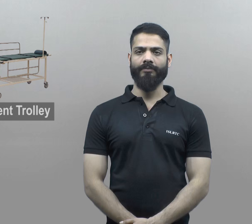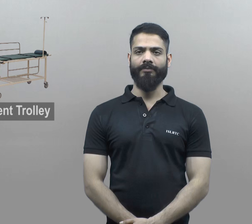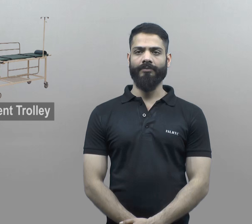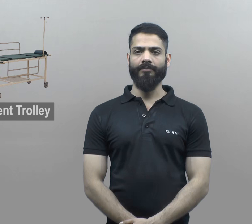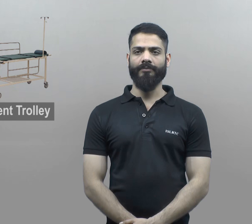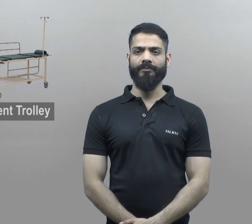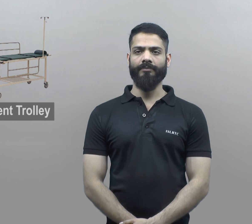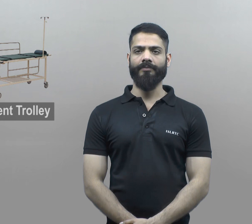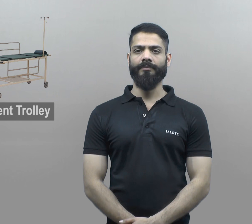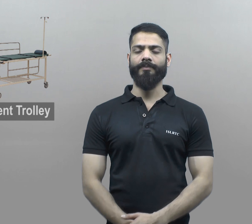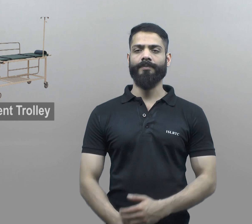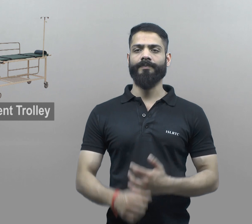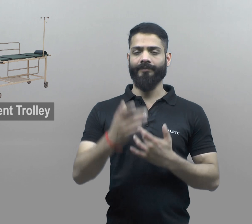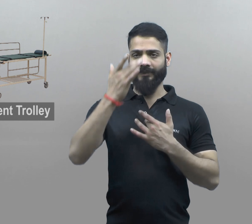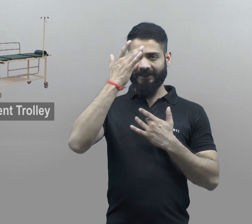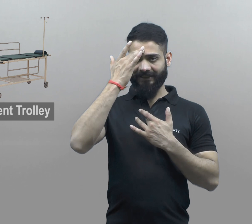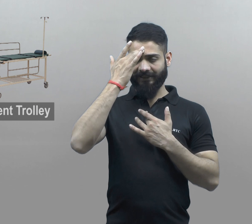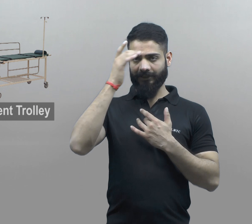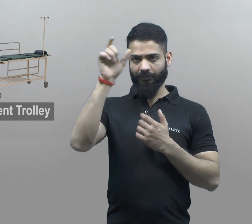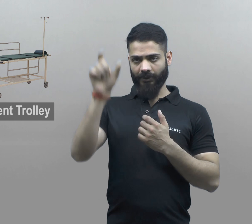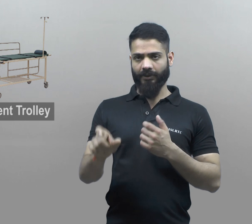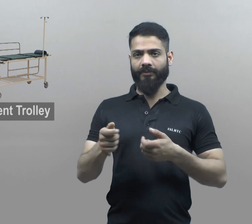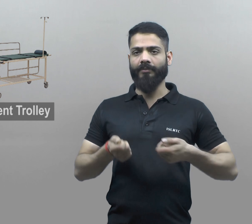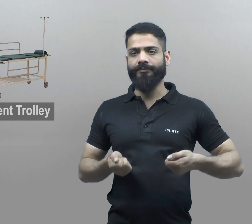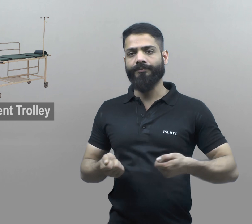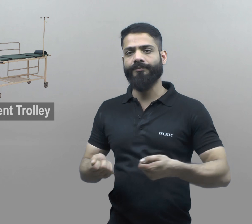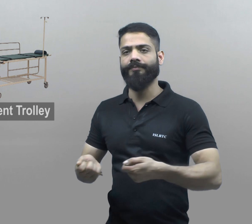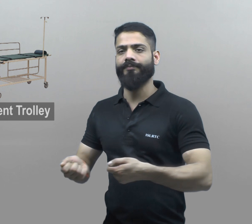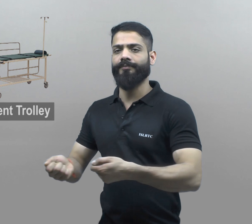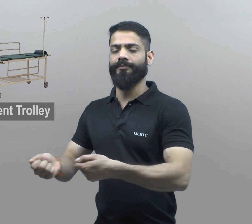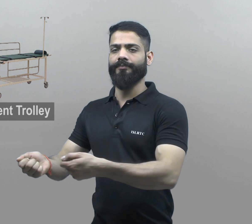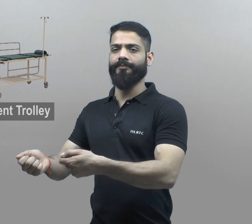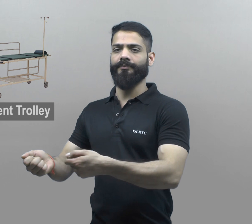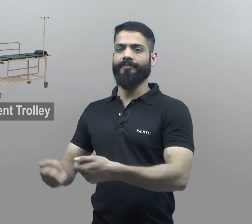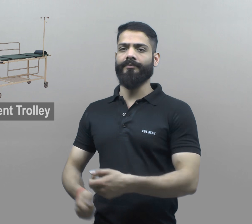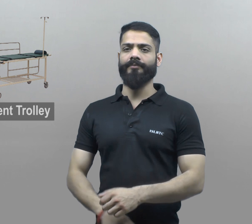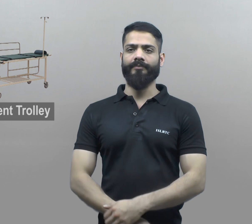Patient Trolley